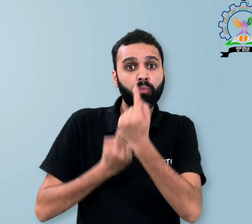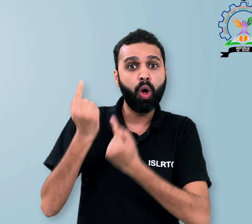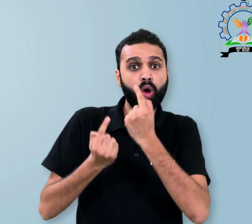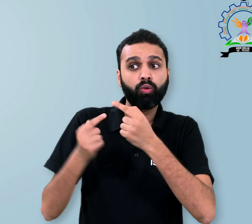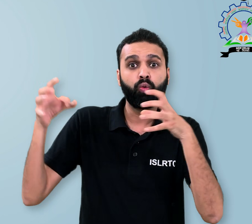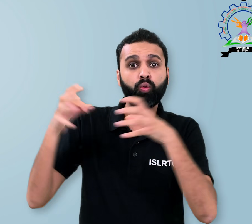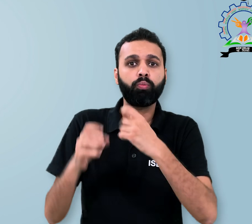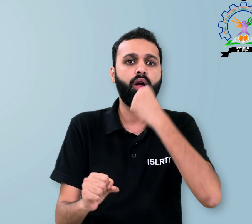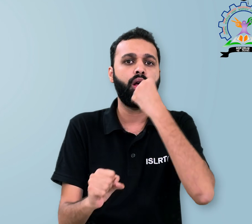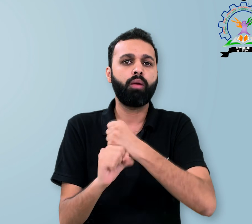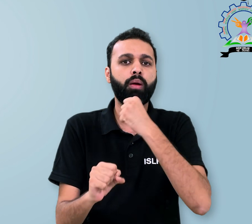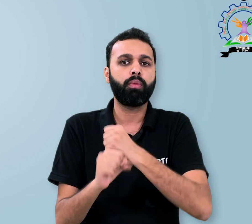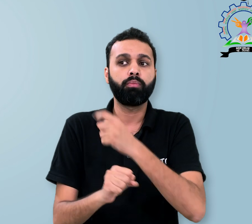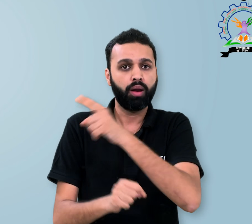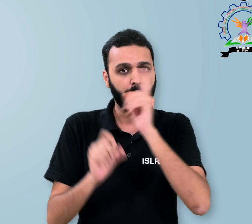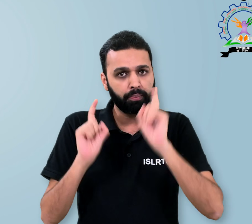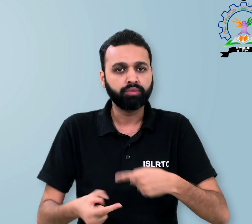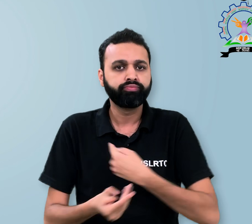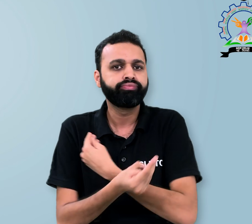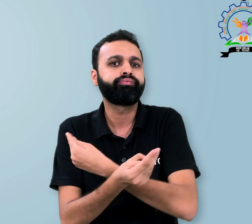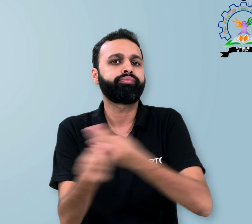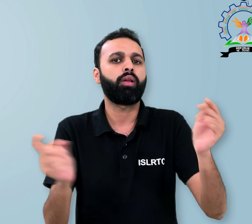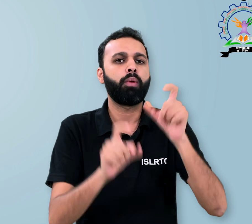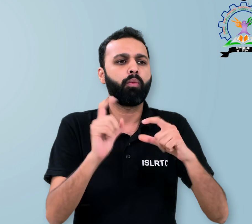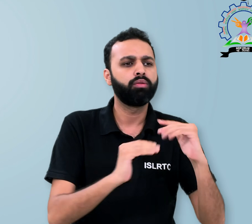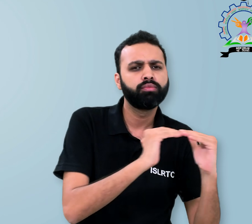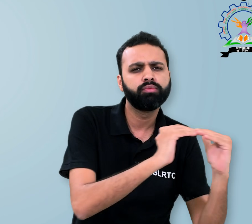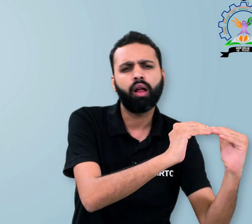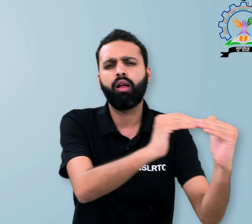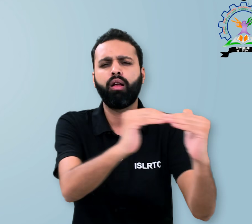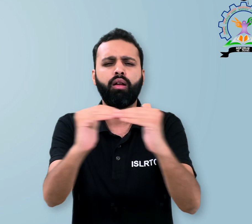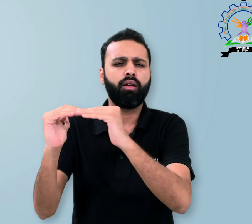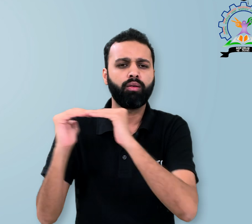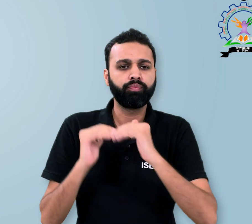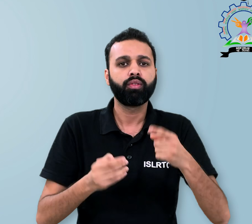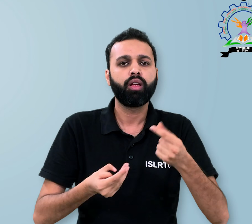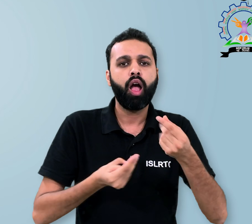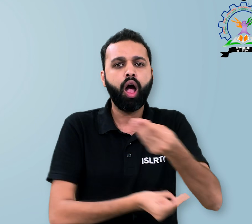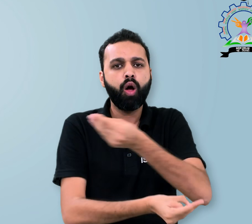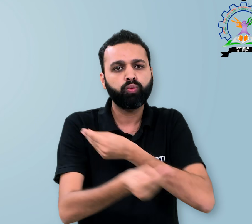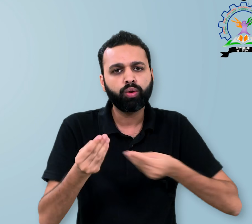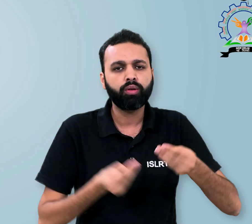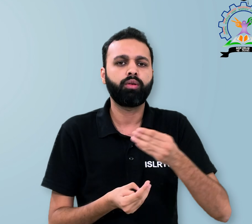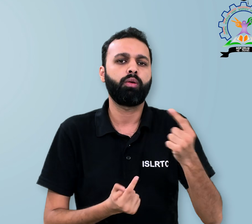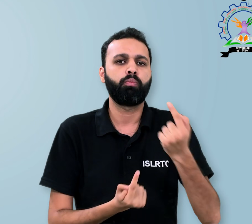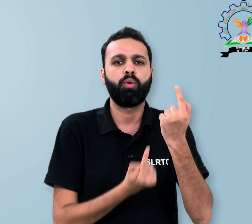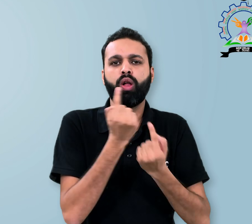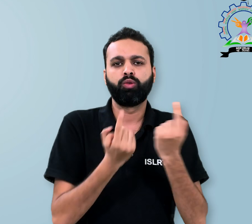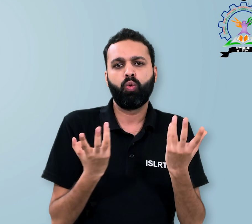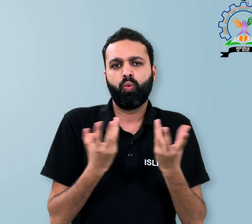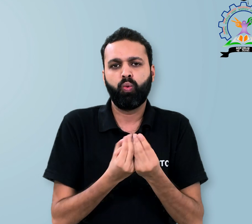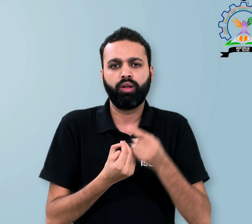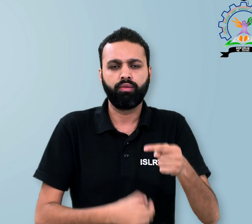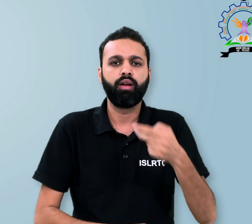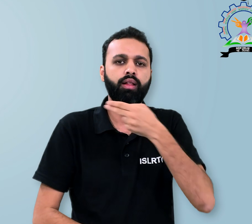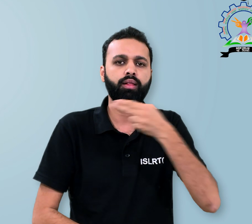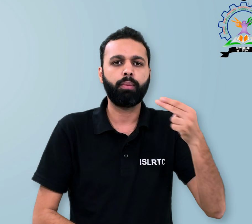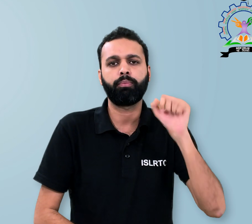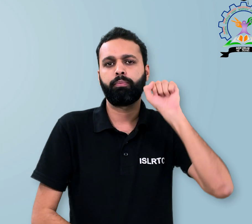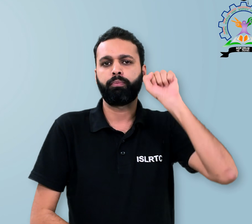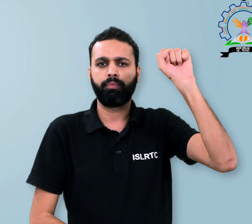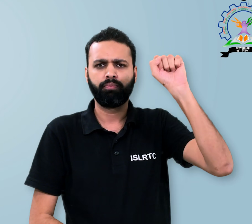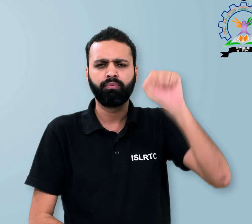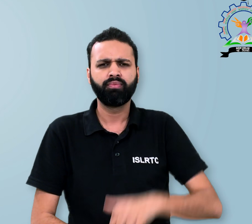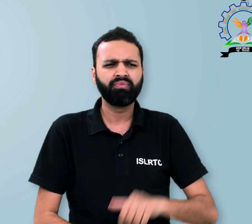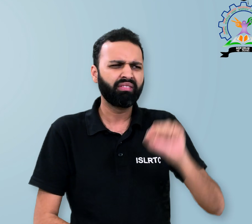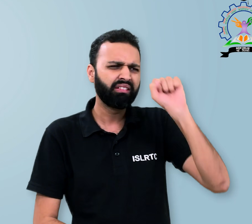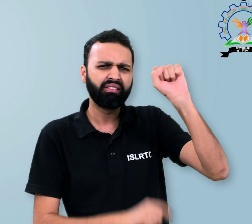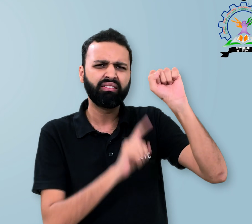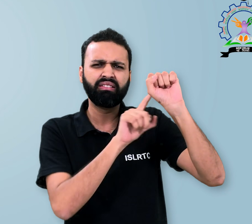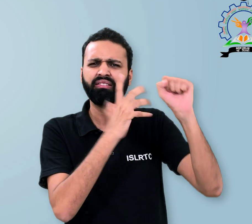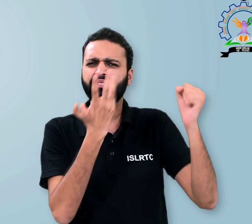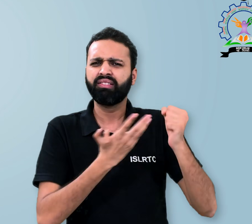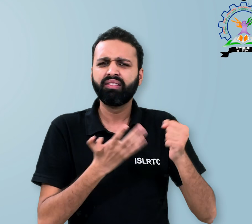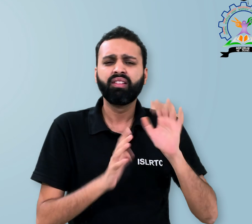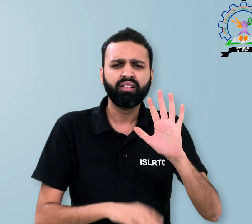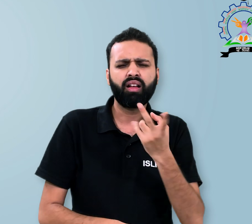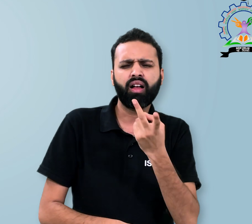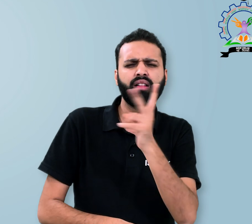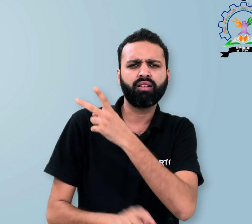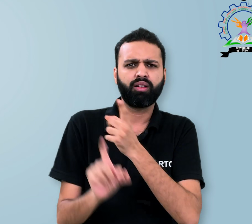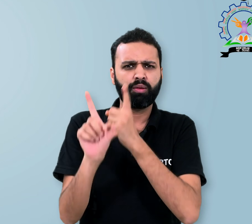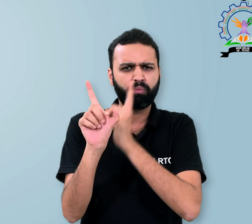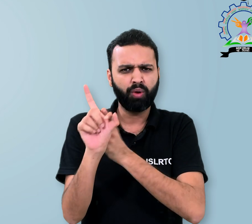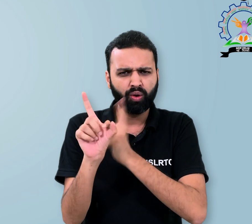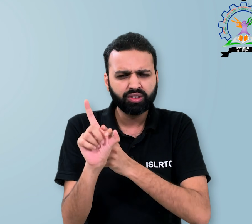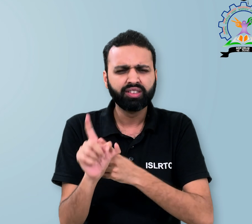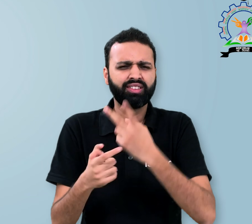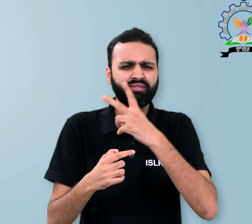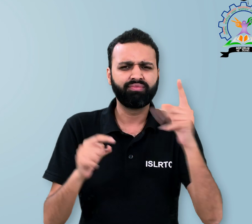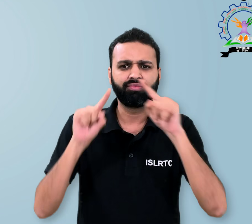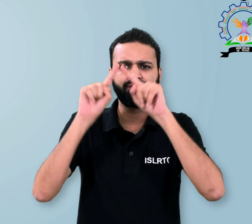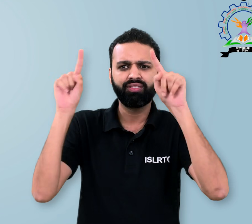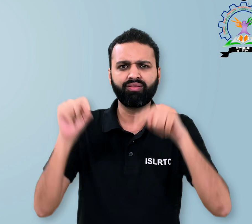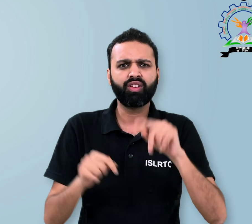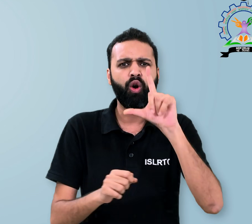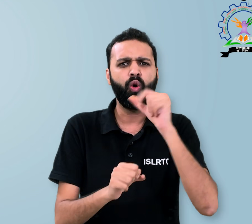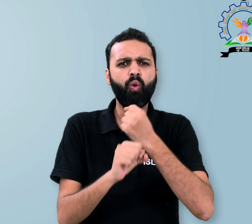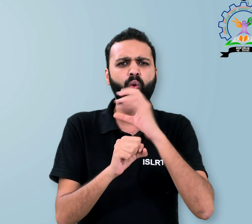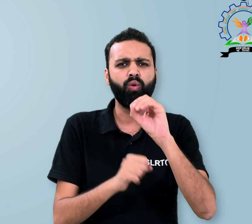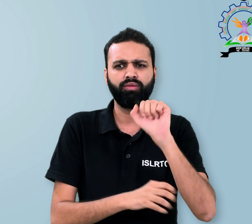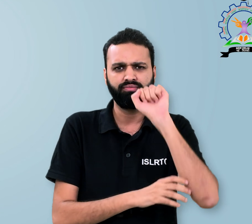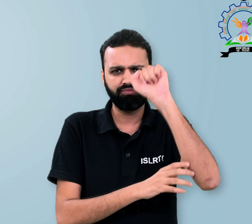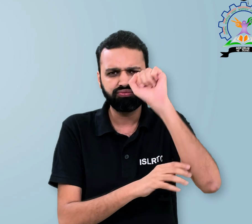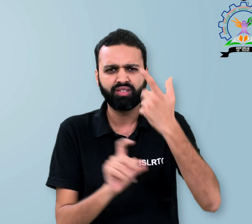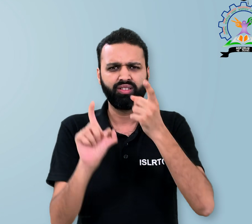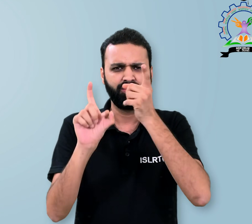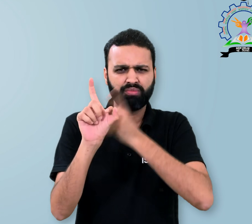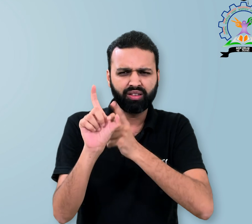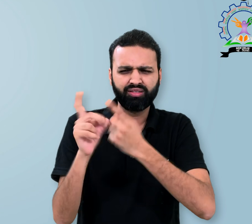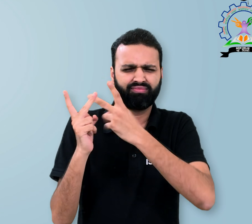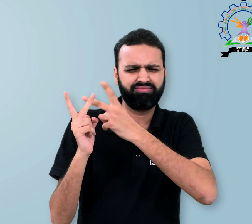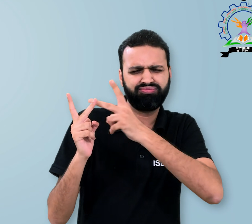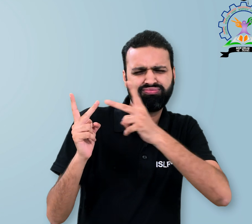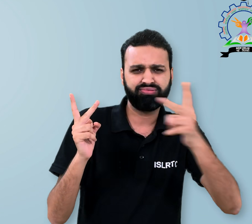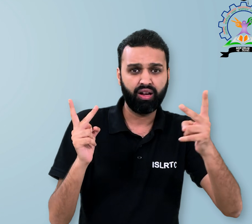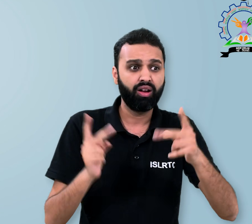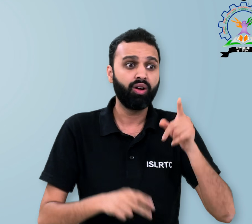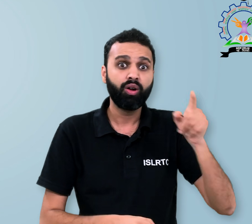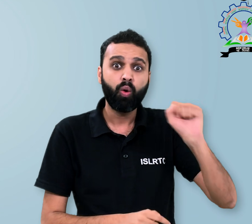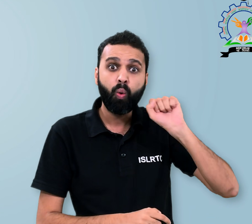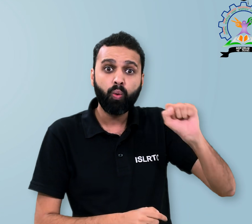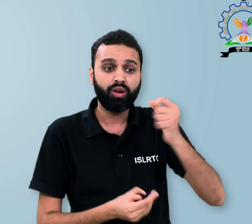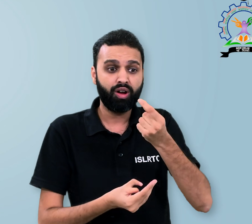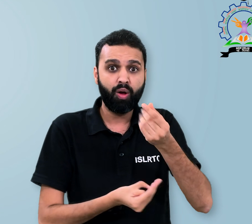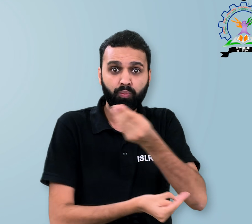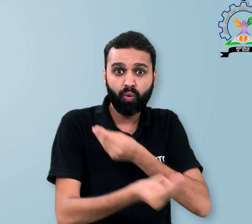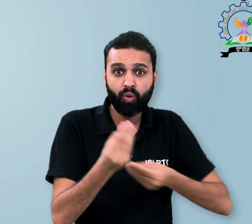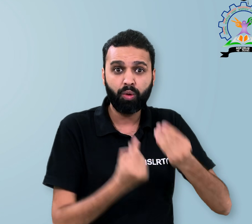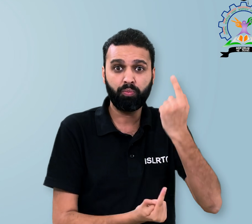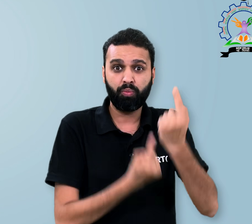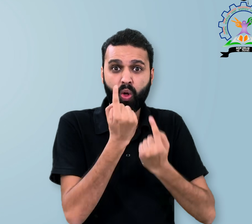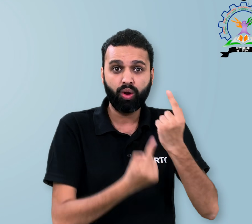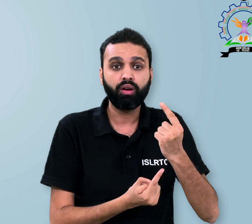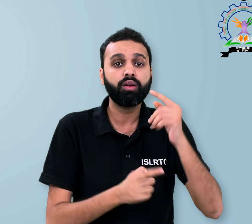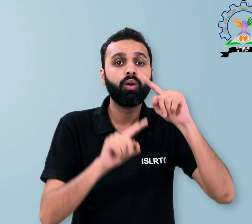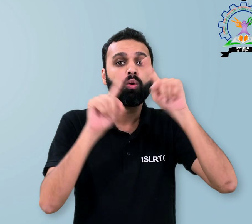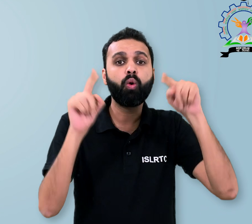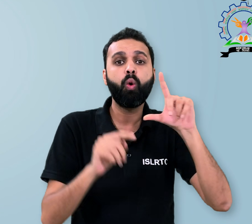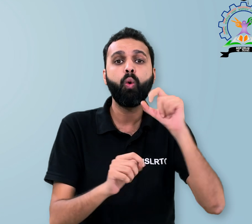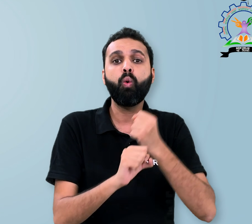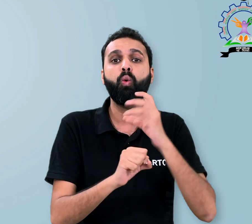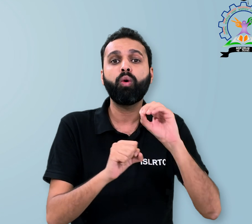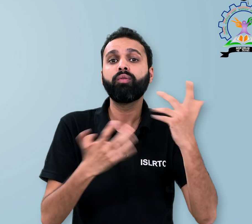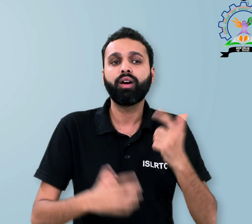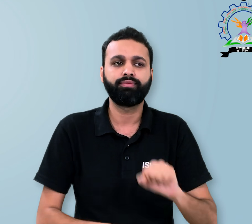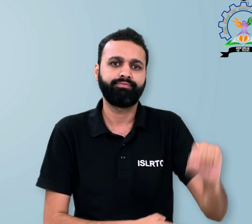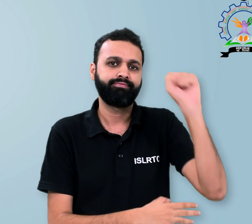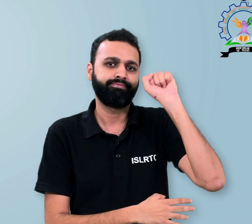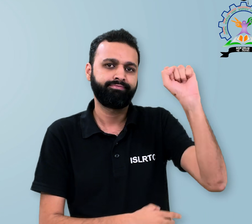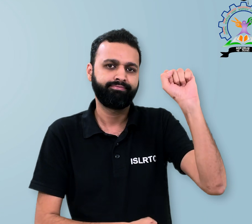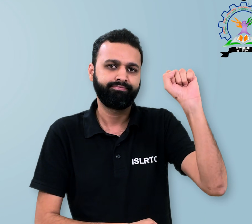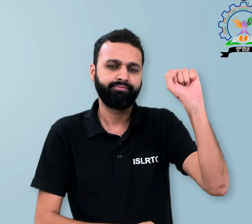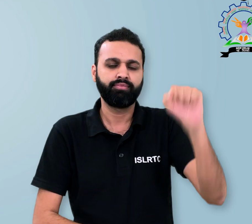or government ownership and control of the means of production, distribution, and exchange.